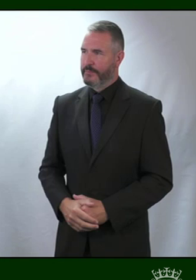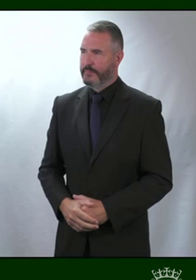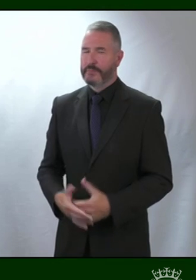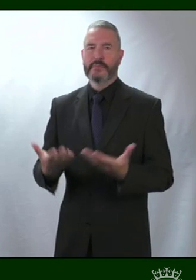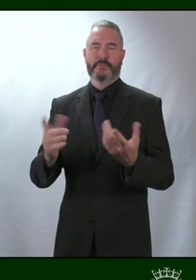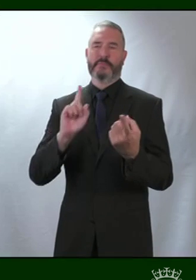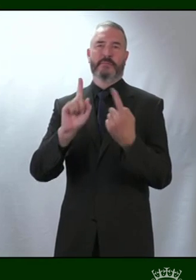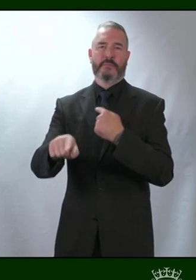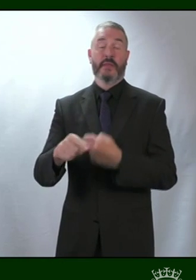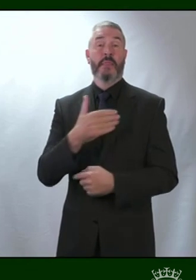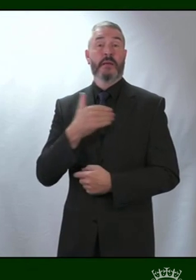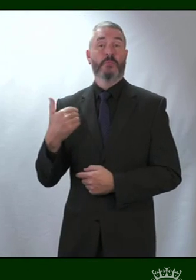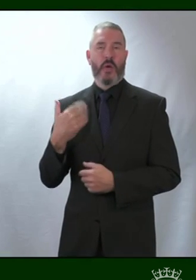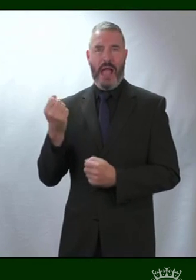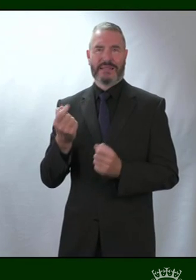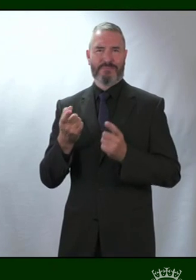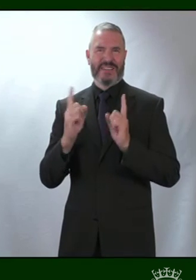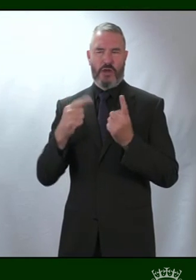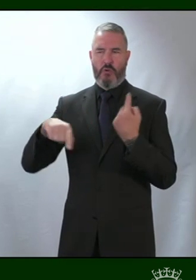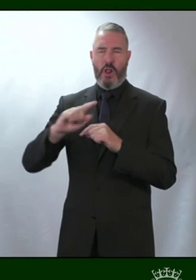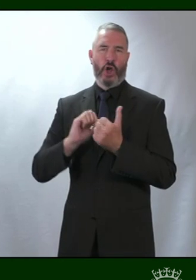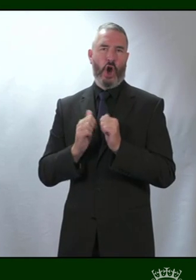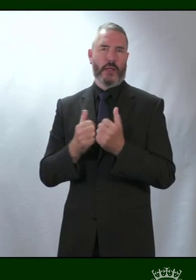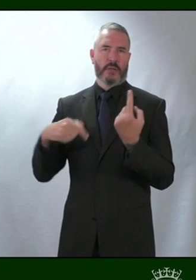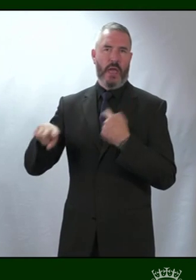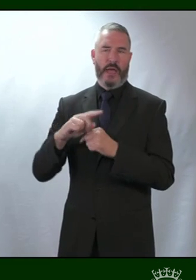This morning I had meetings with ministerial colleagues and others.